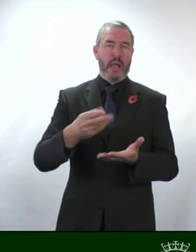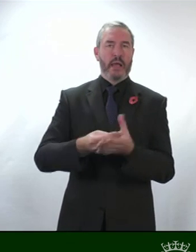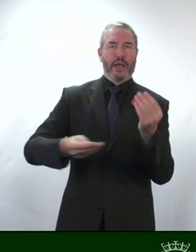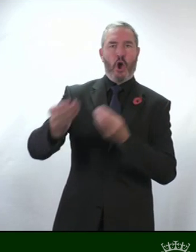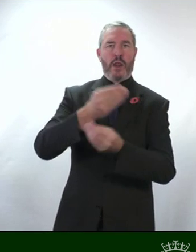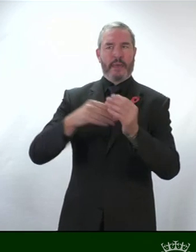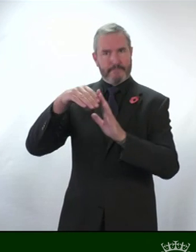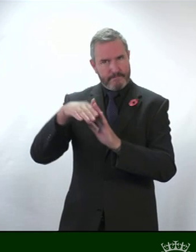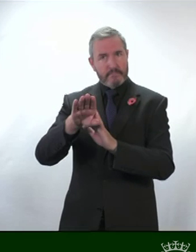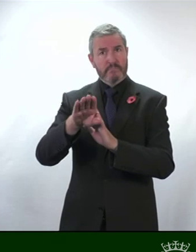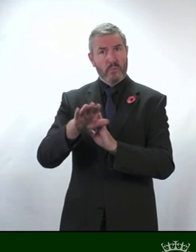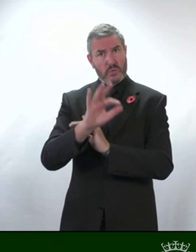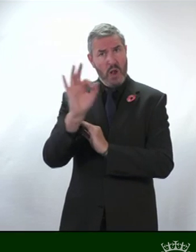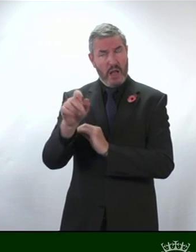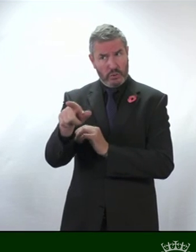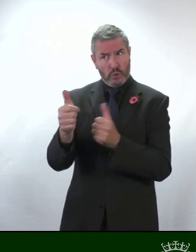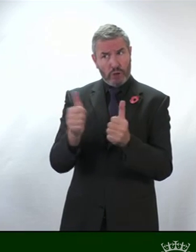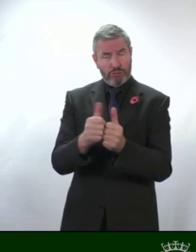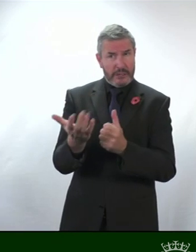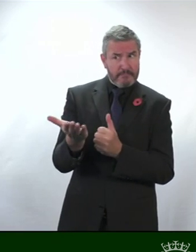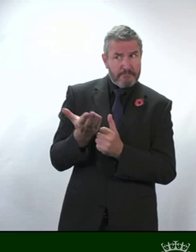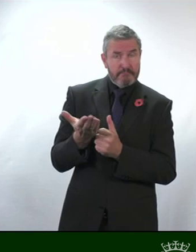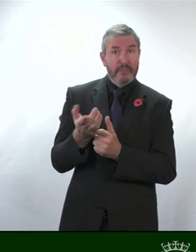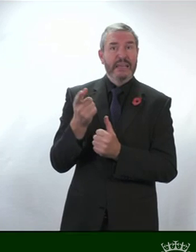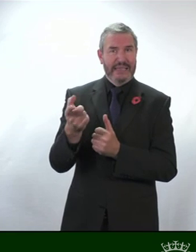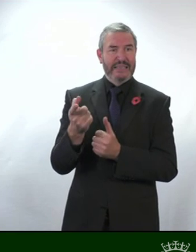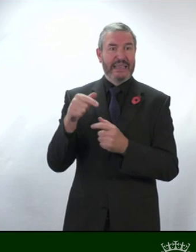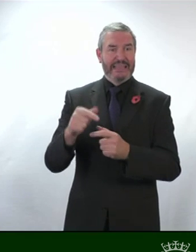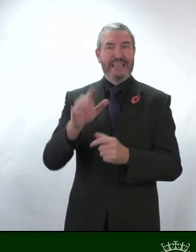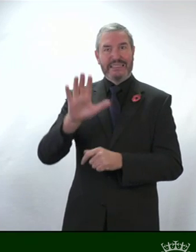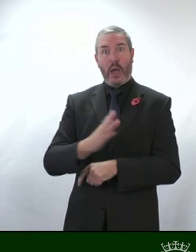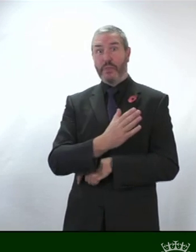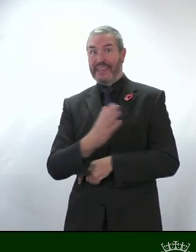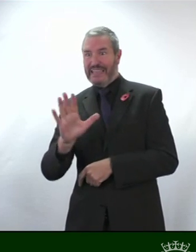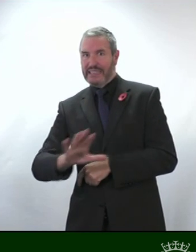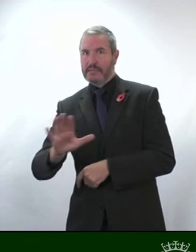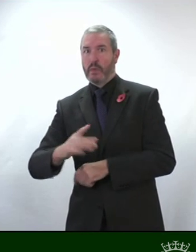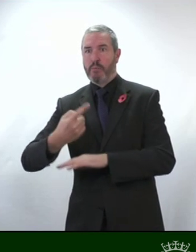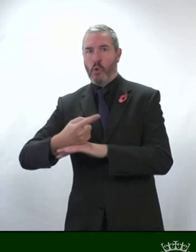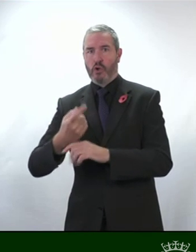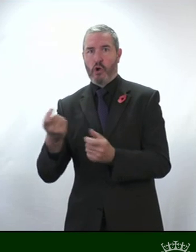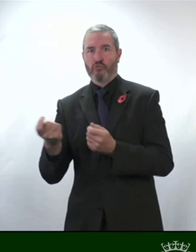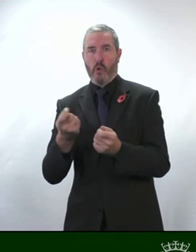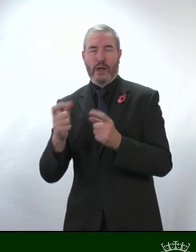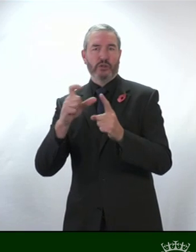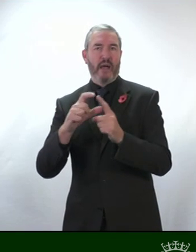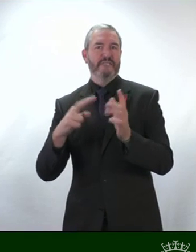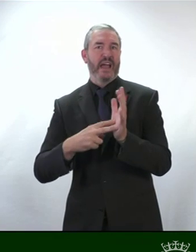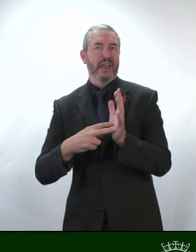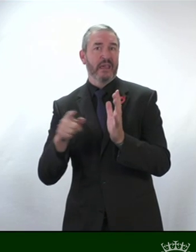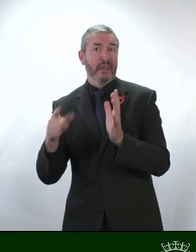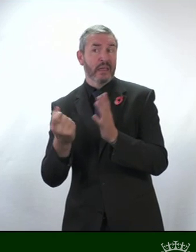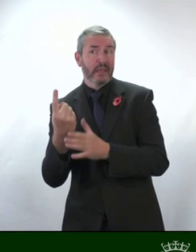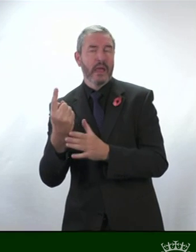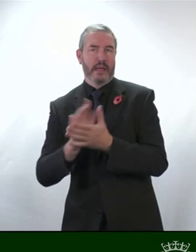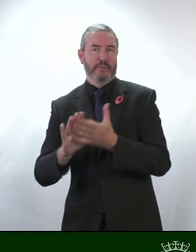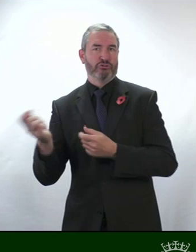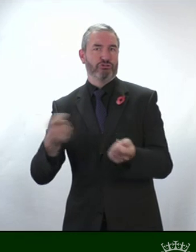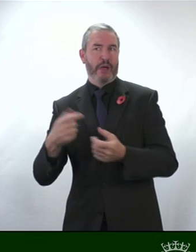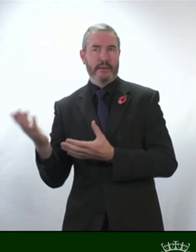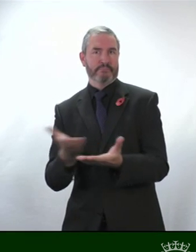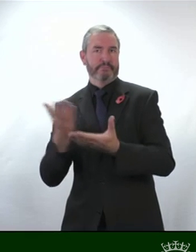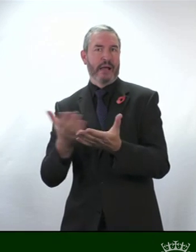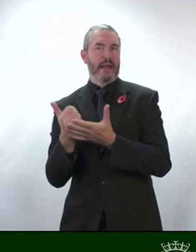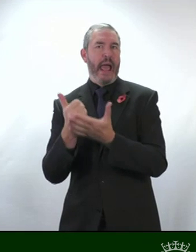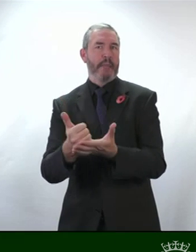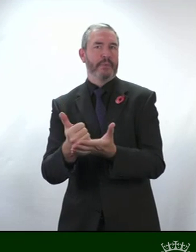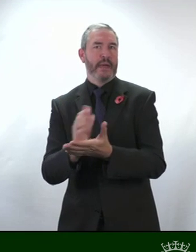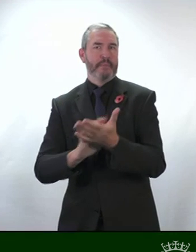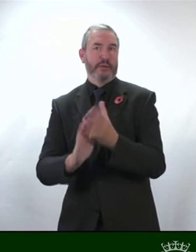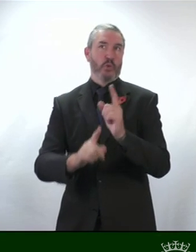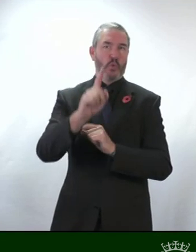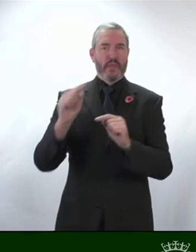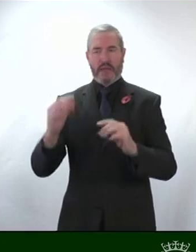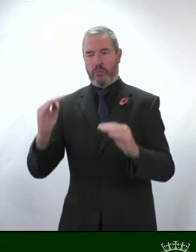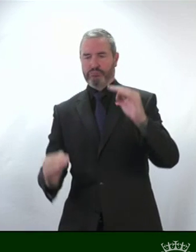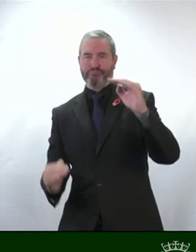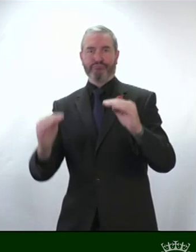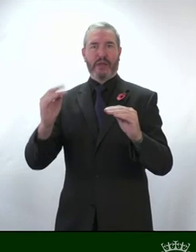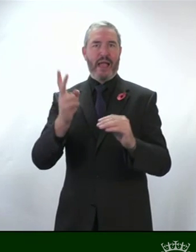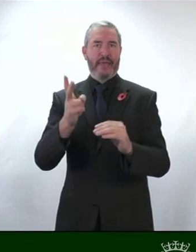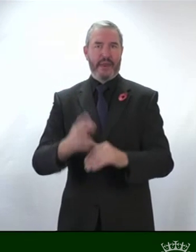Does my right hon. Friend agree that easing congestion in the south- east with the border control point in Don Valley will help trade to flow through the country and level-up the north, following the transition period?